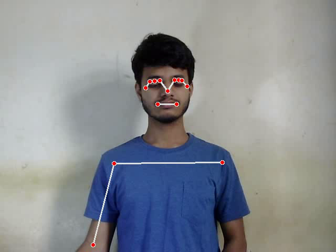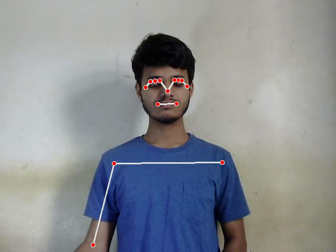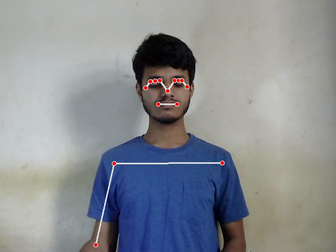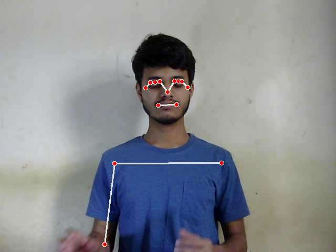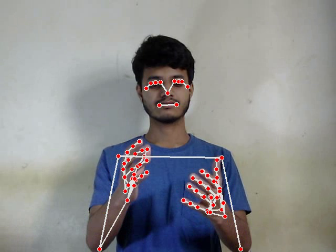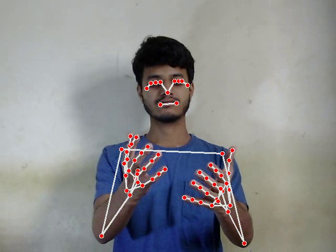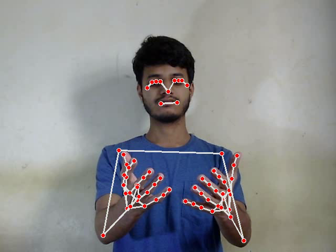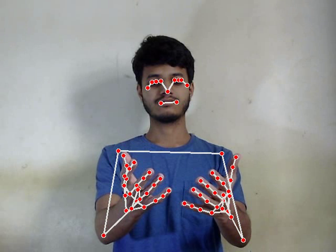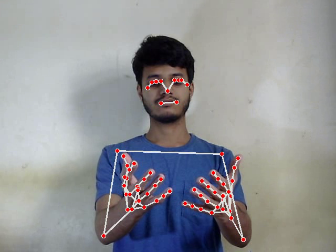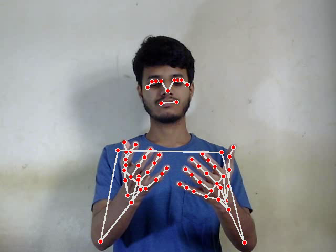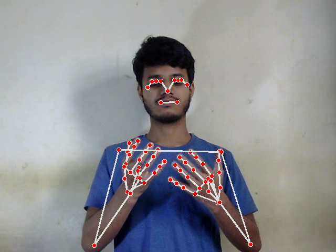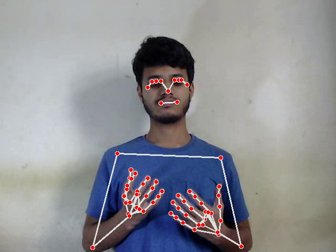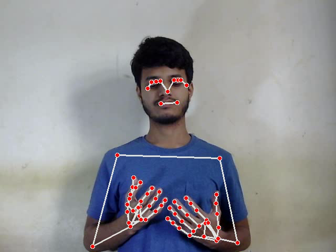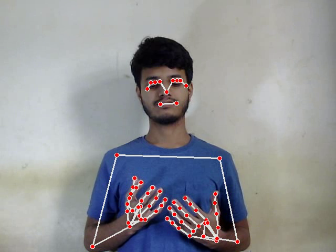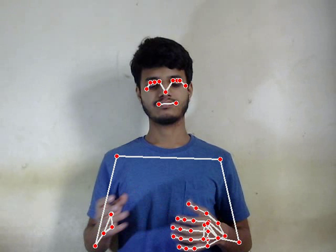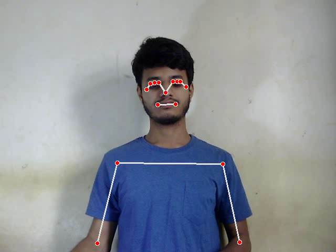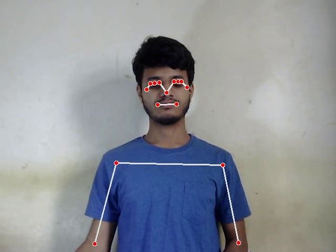want